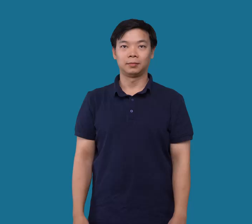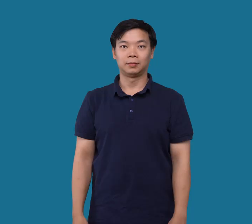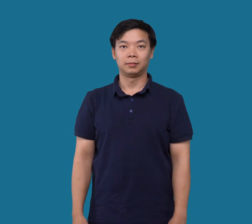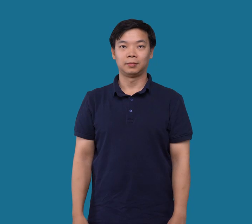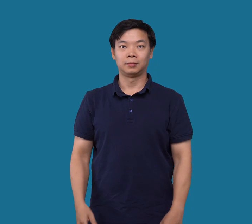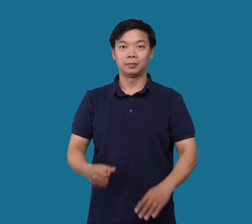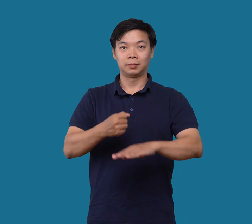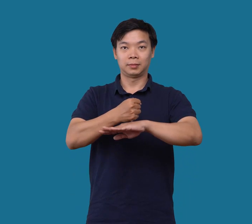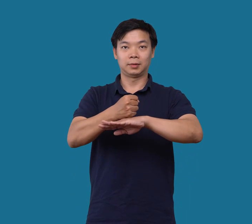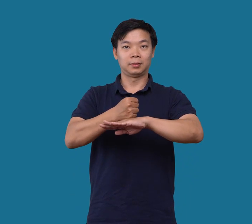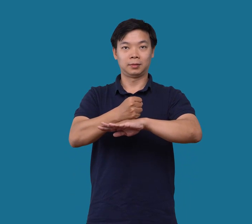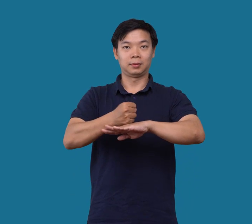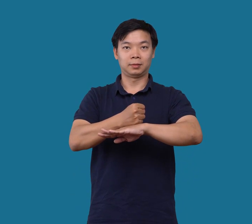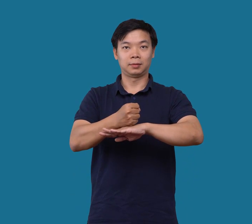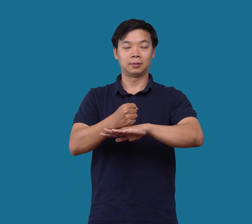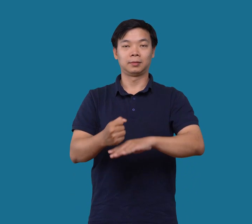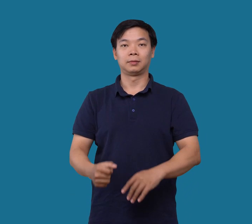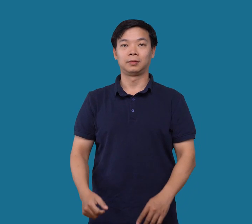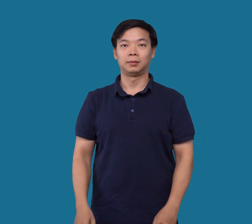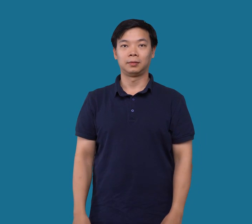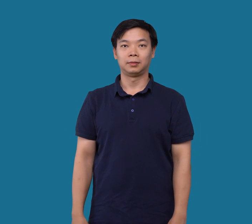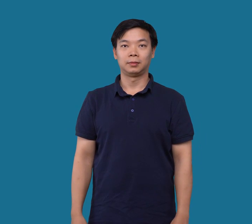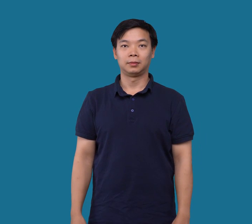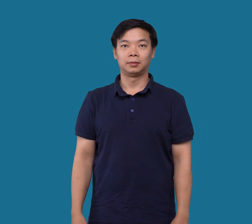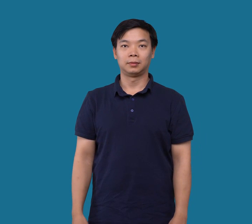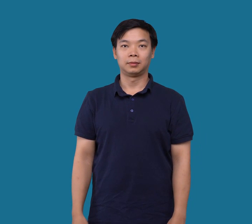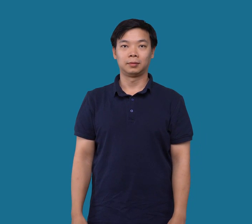ga tàu